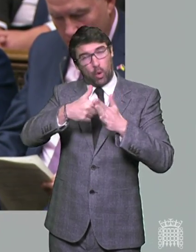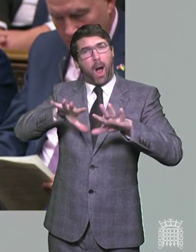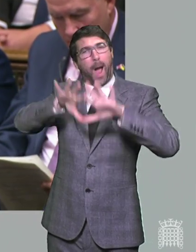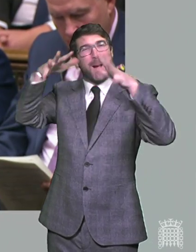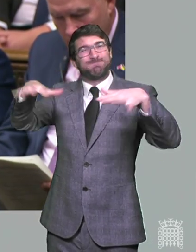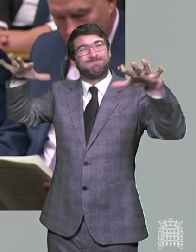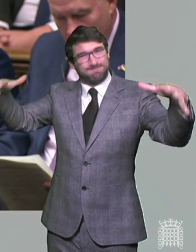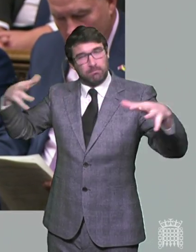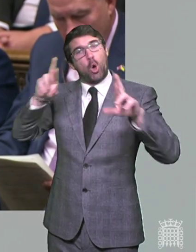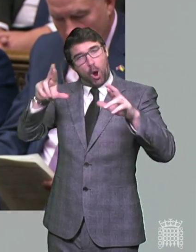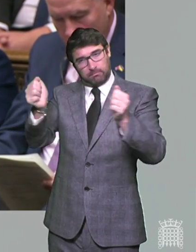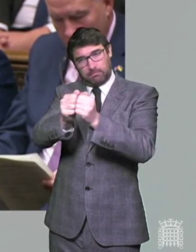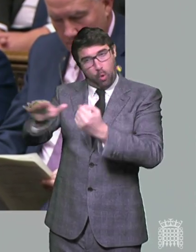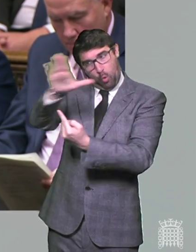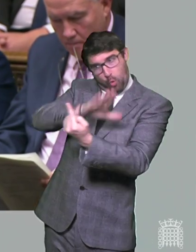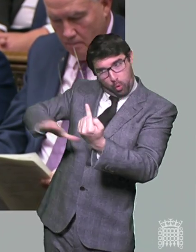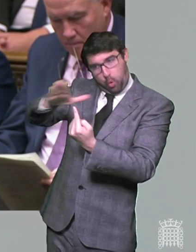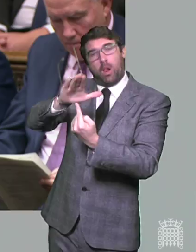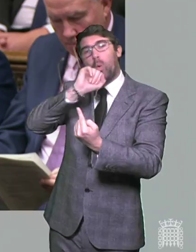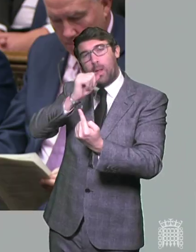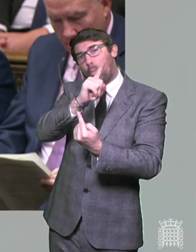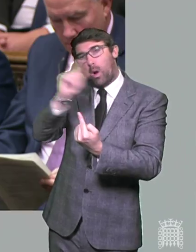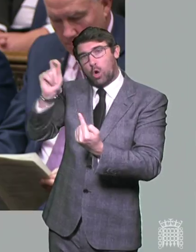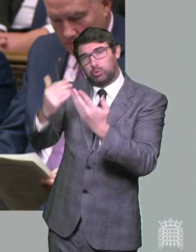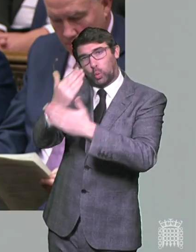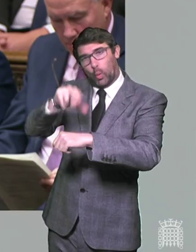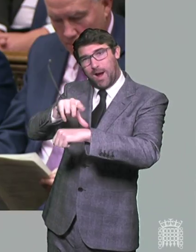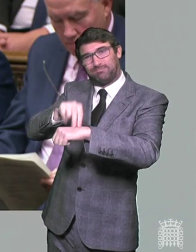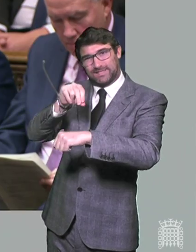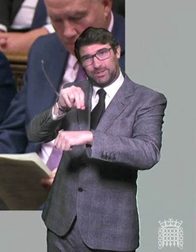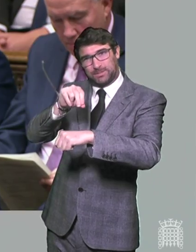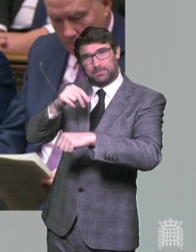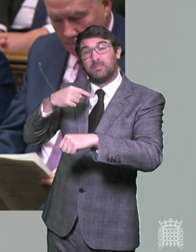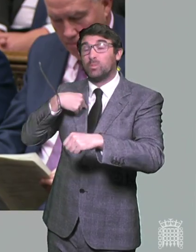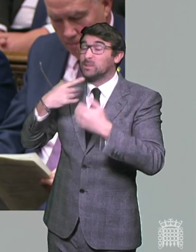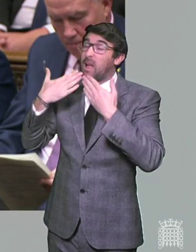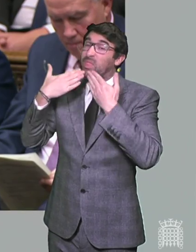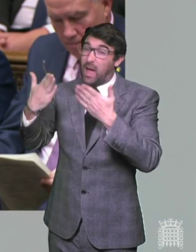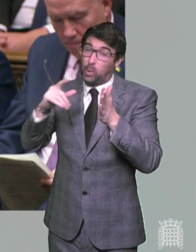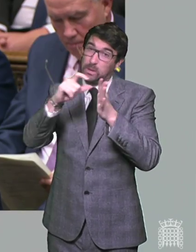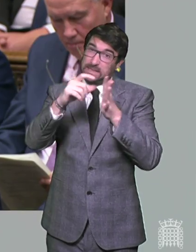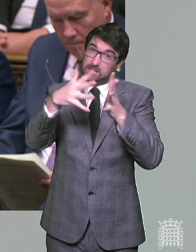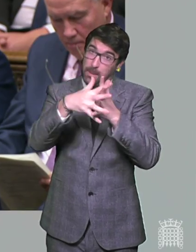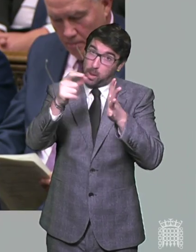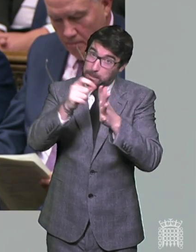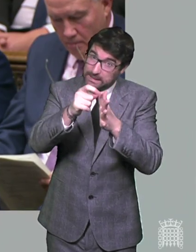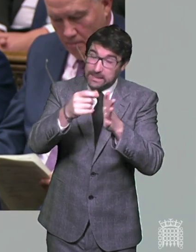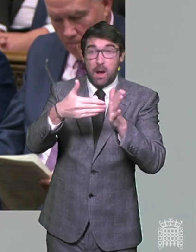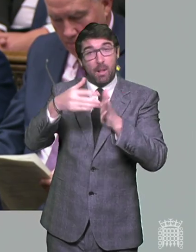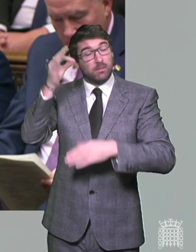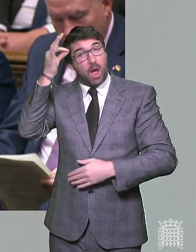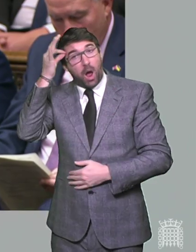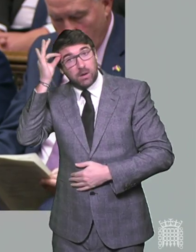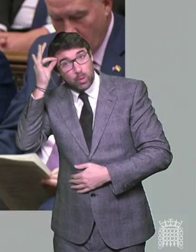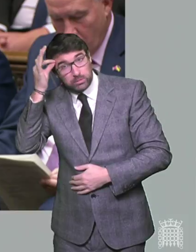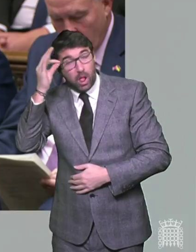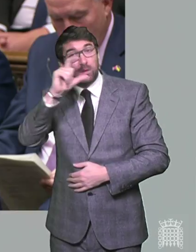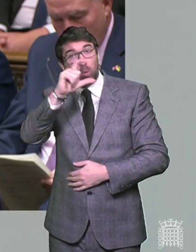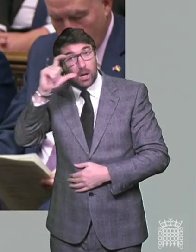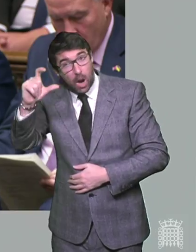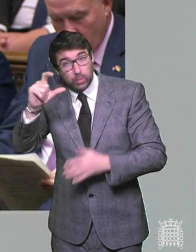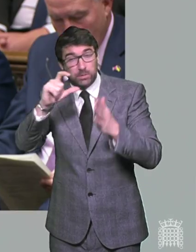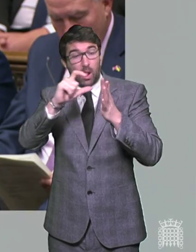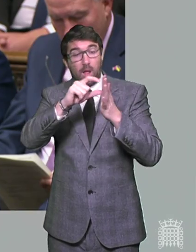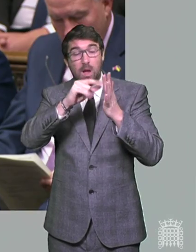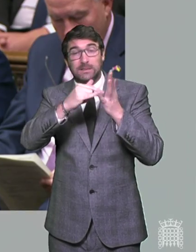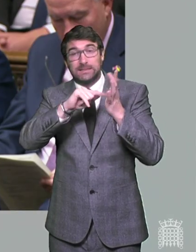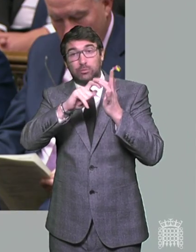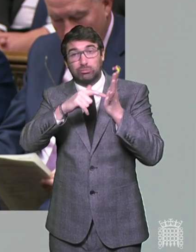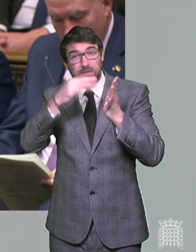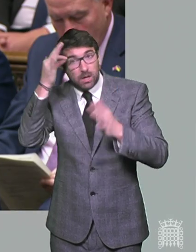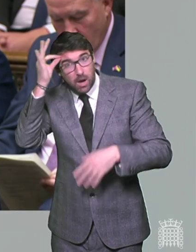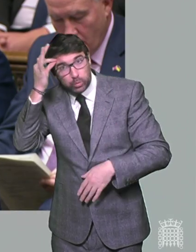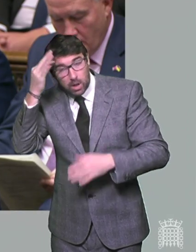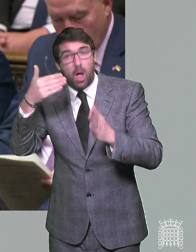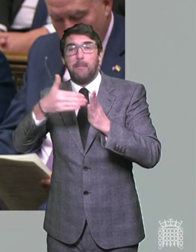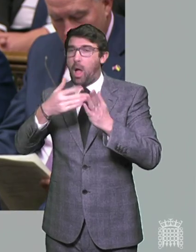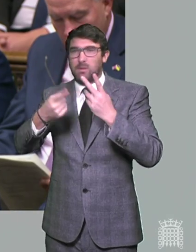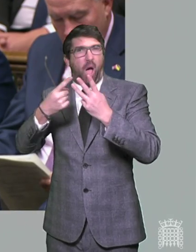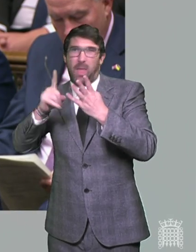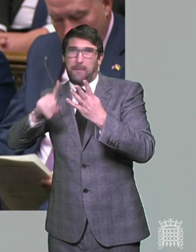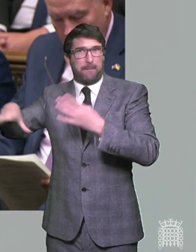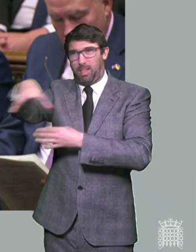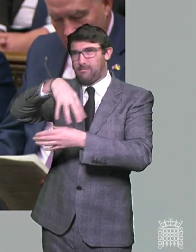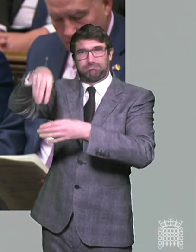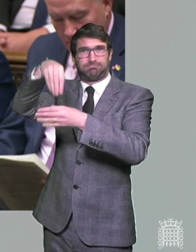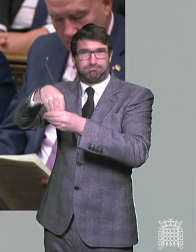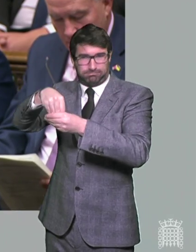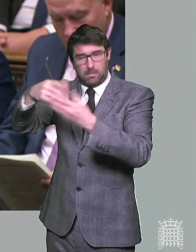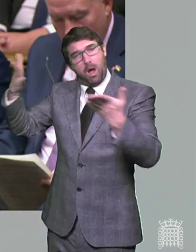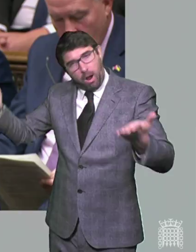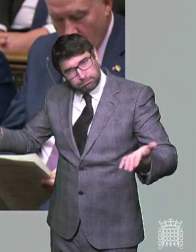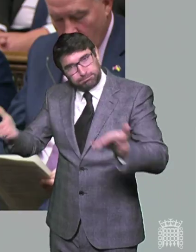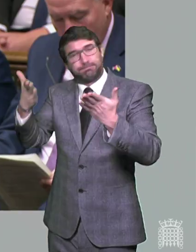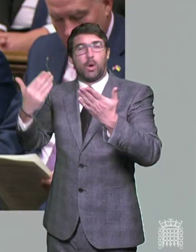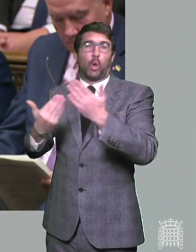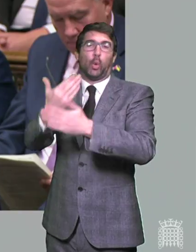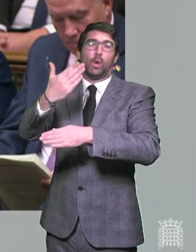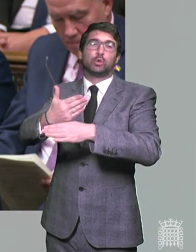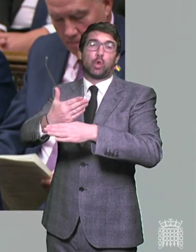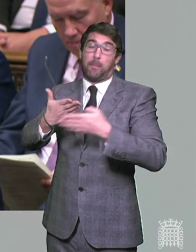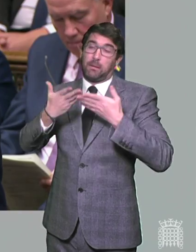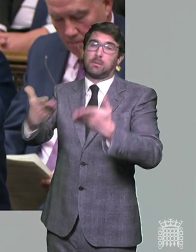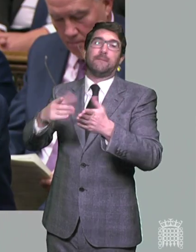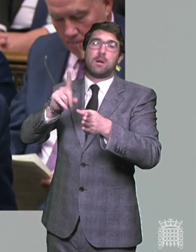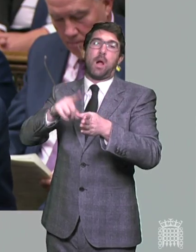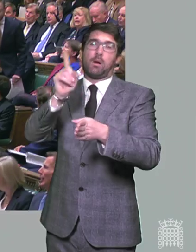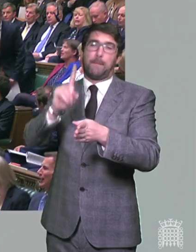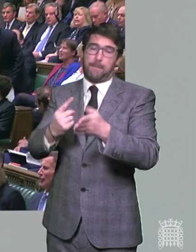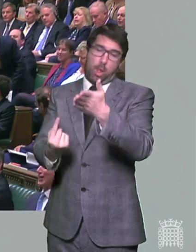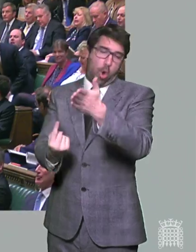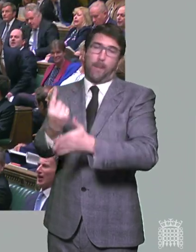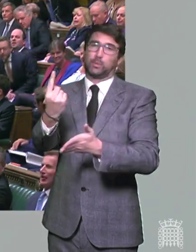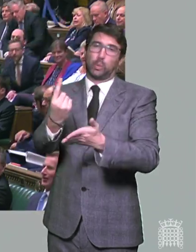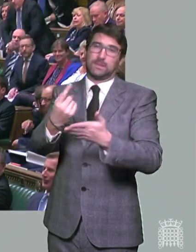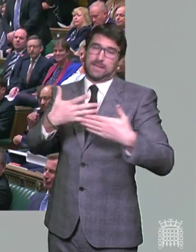Will the Prime Minister please thank not just my Department for Work and Pensions office and Julia Nix, who has been fantastic, but district councils, county councils and the many stakeholders who have worked for more than six months to deliver this fantastic scheme to drive growth and jobs for young people across my constituency?